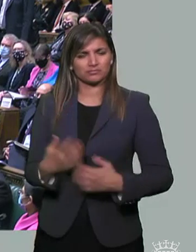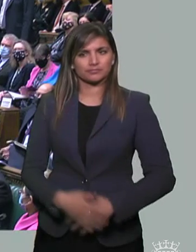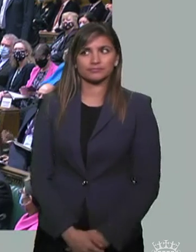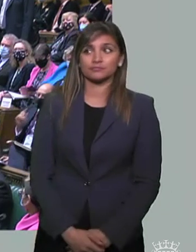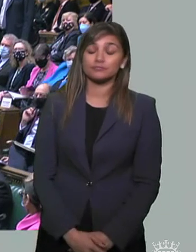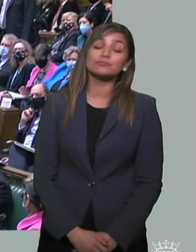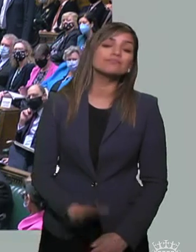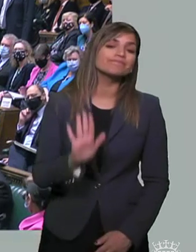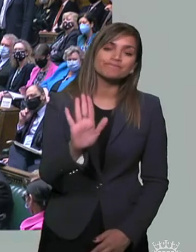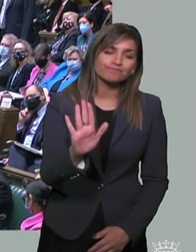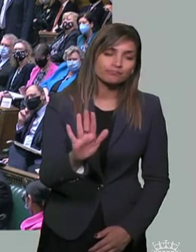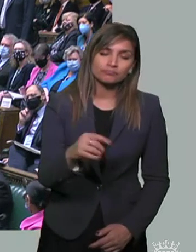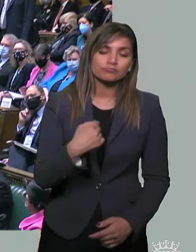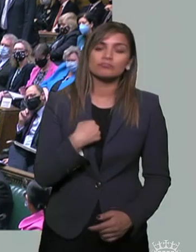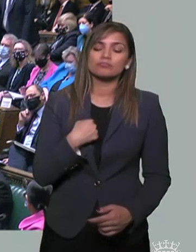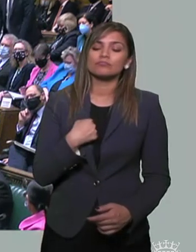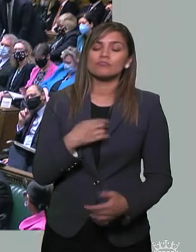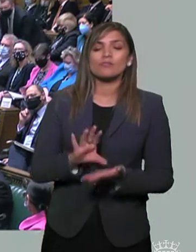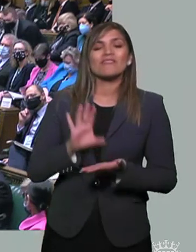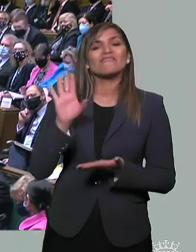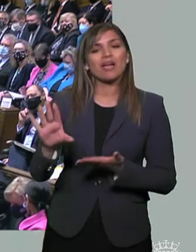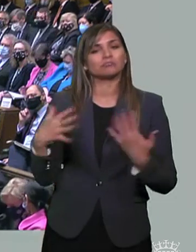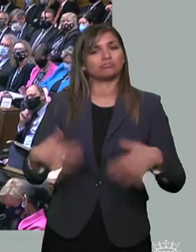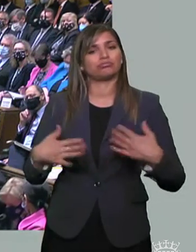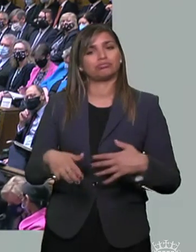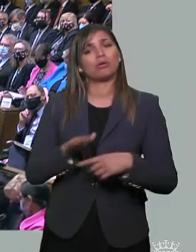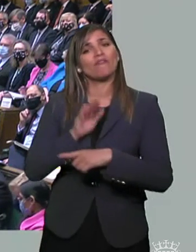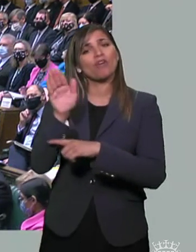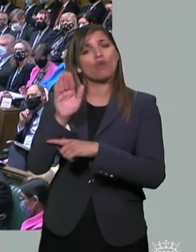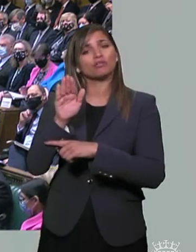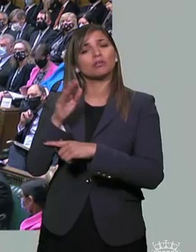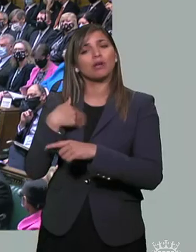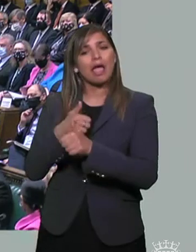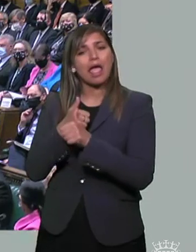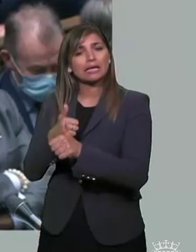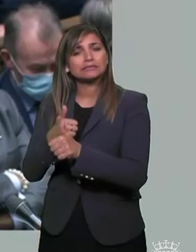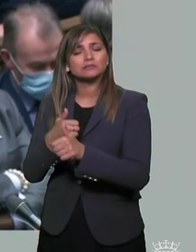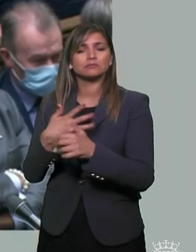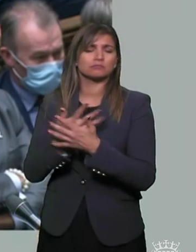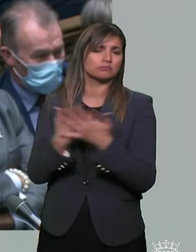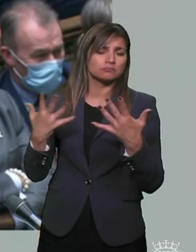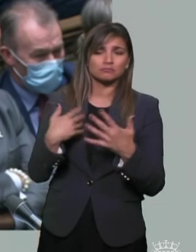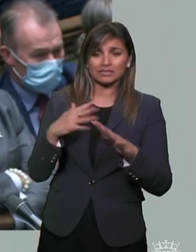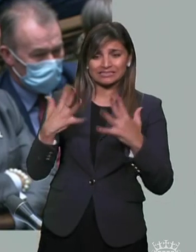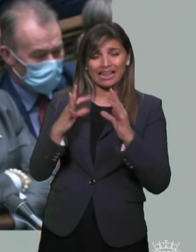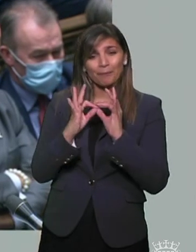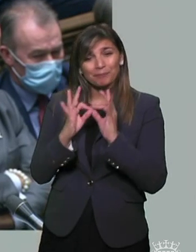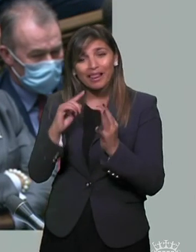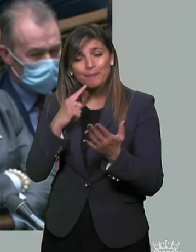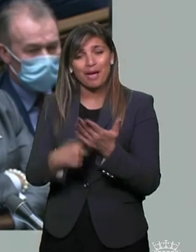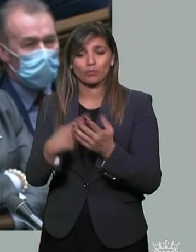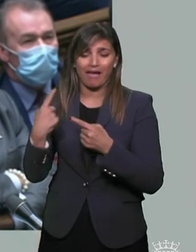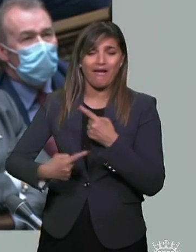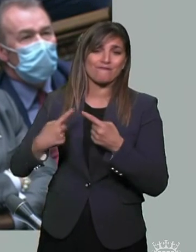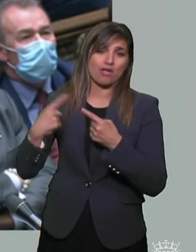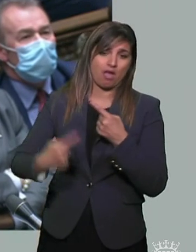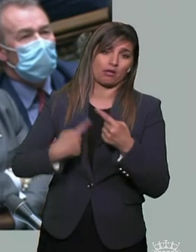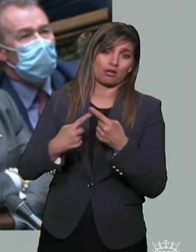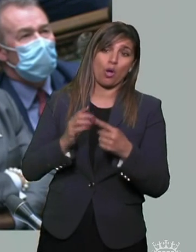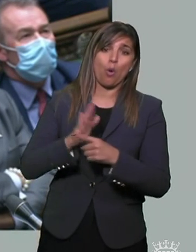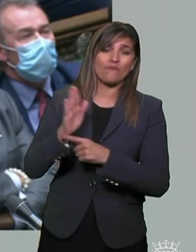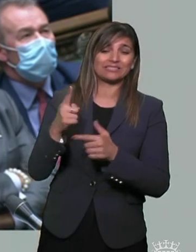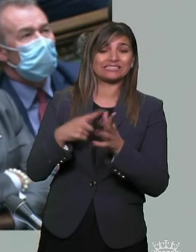We are investing massively in overseas aid—this country is spending £10 billion a year on overseas aid.